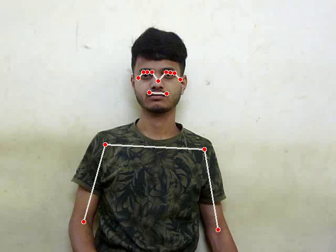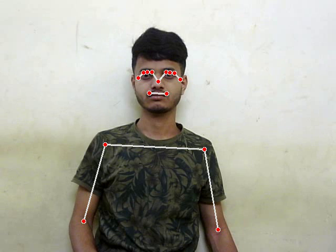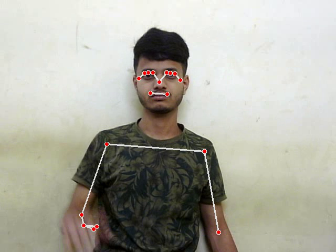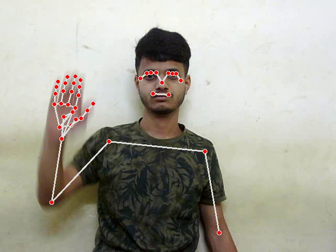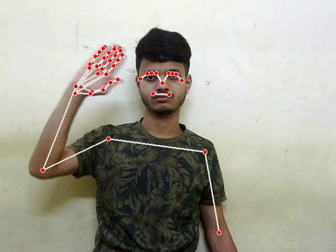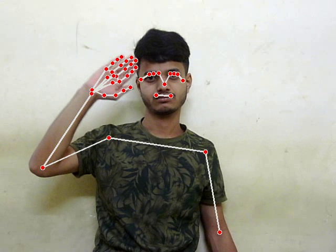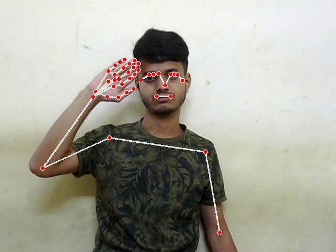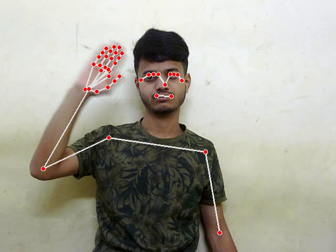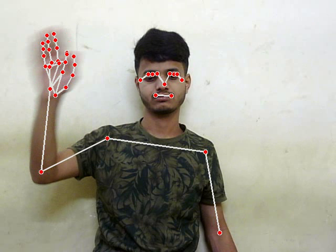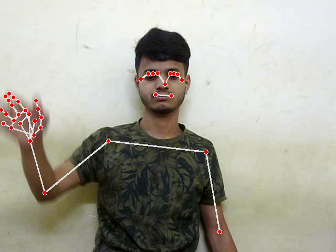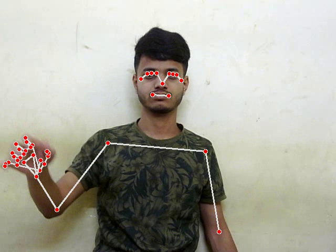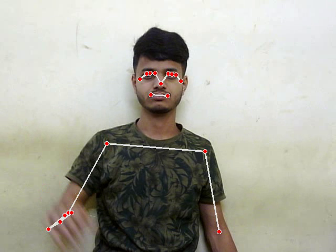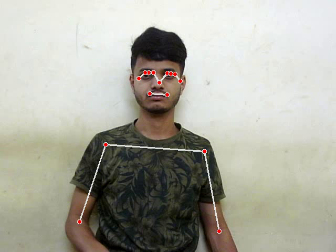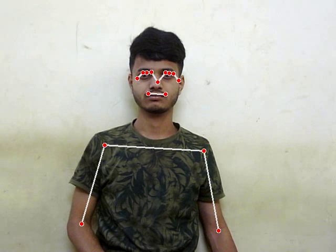hello